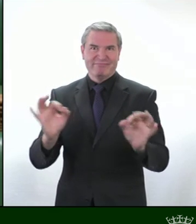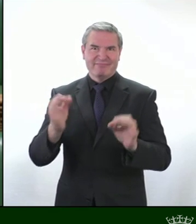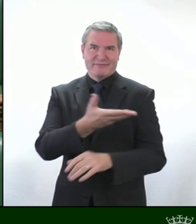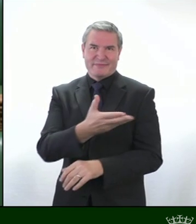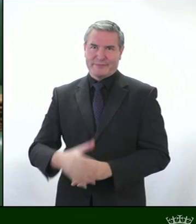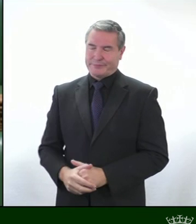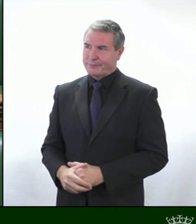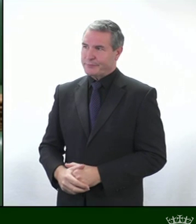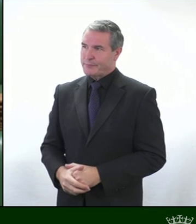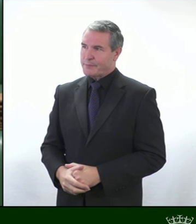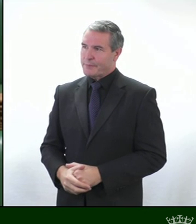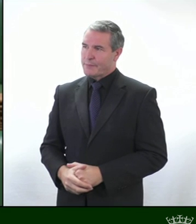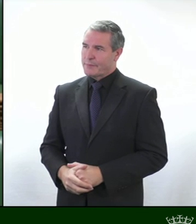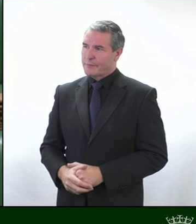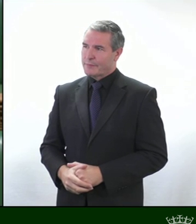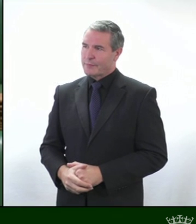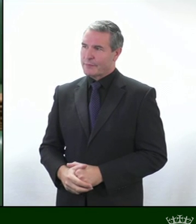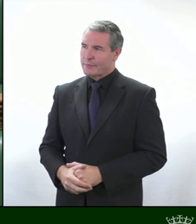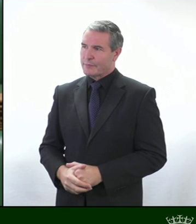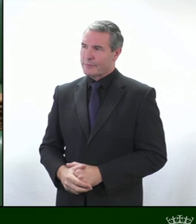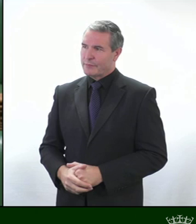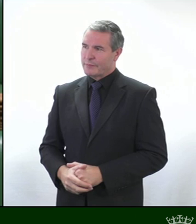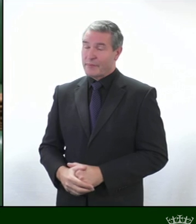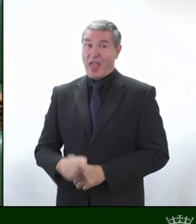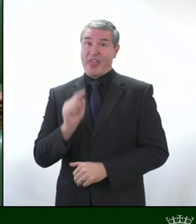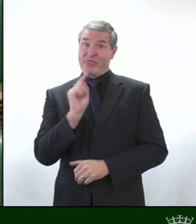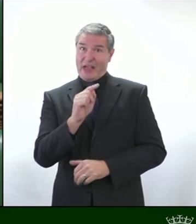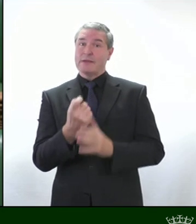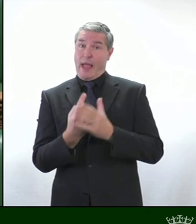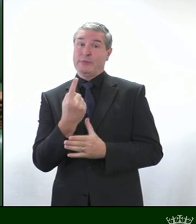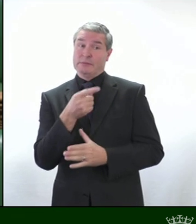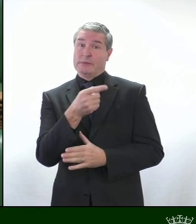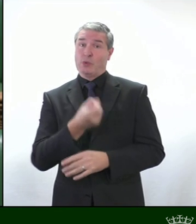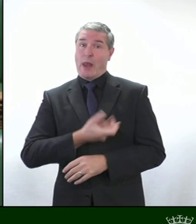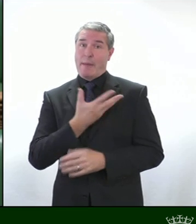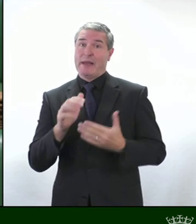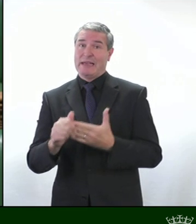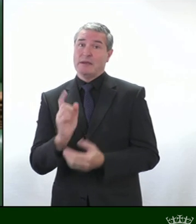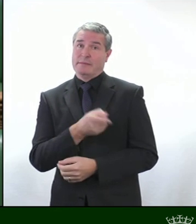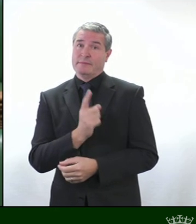That is what is happening, I am afraid, to the right hon.